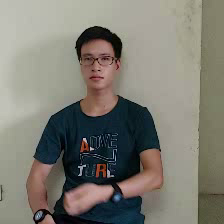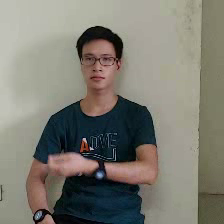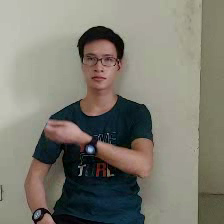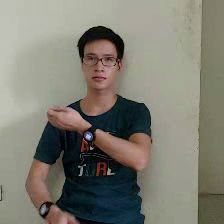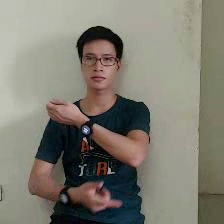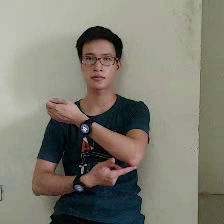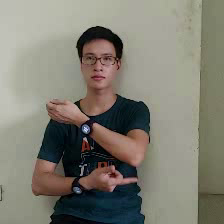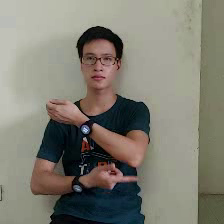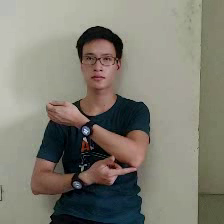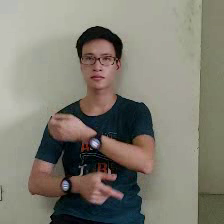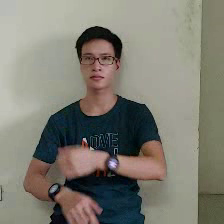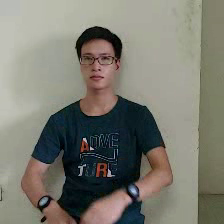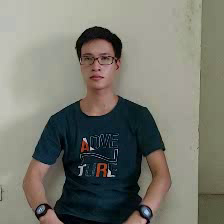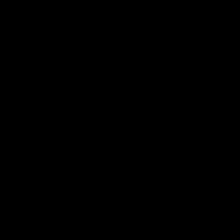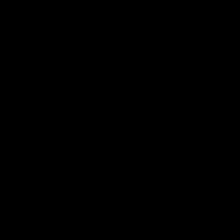Cám dỗ